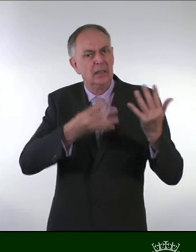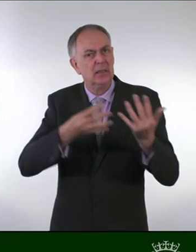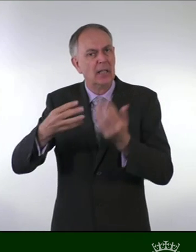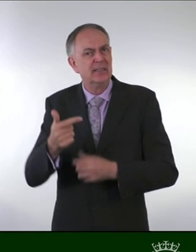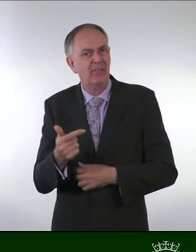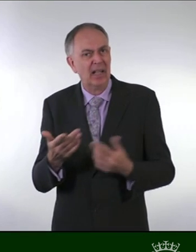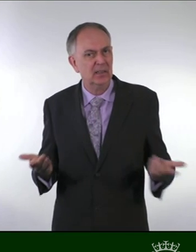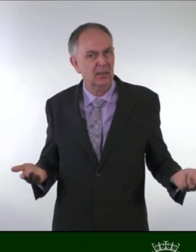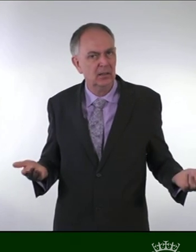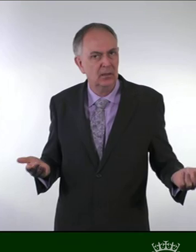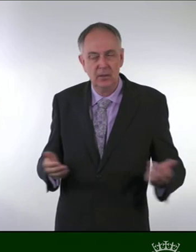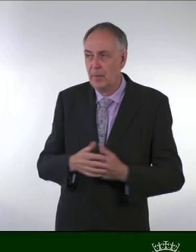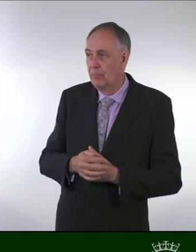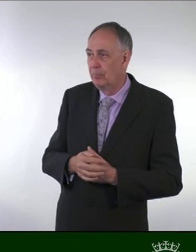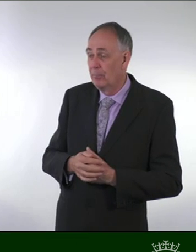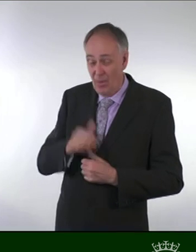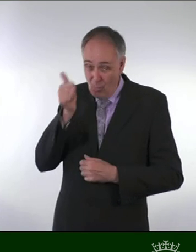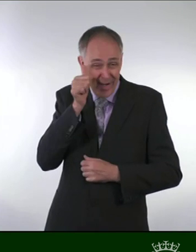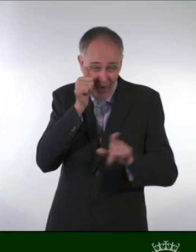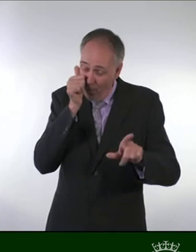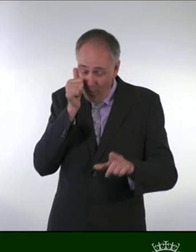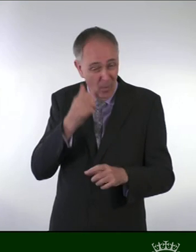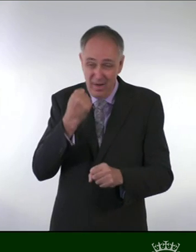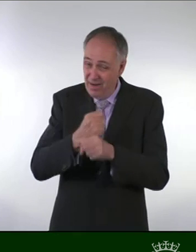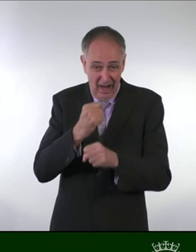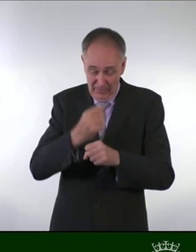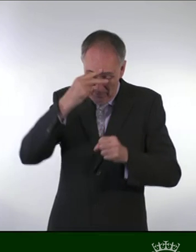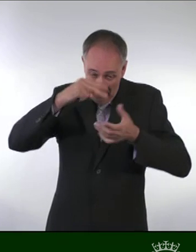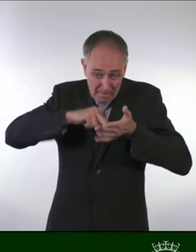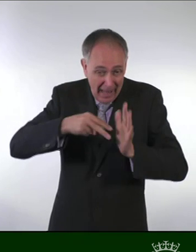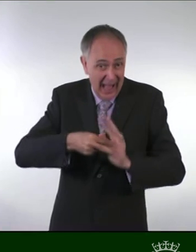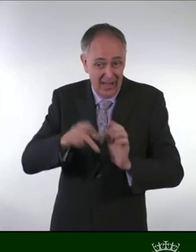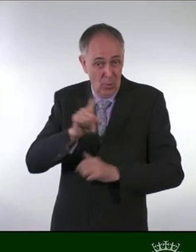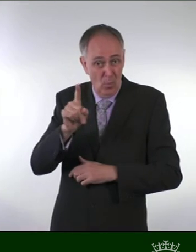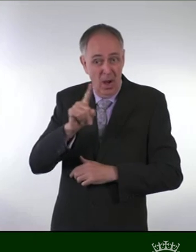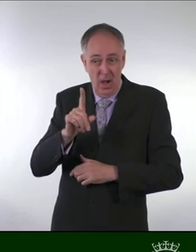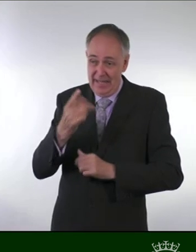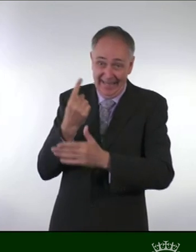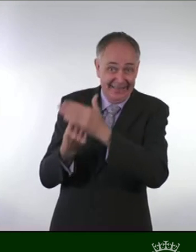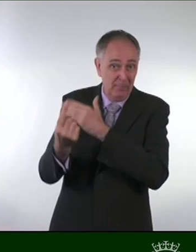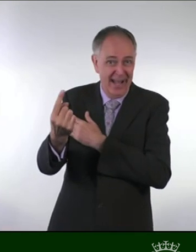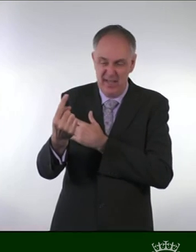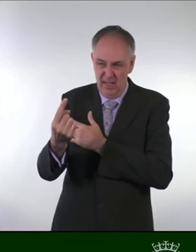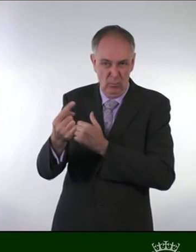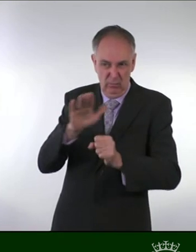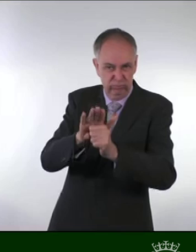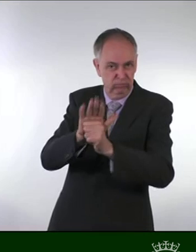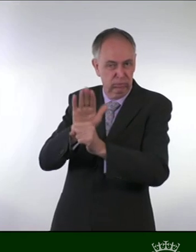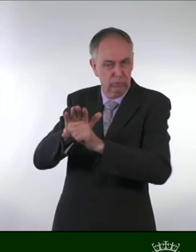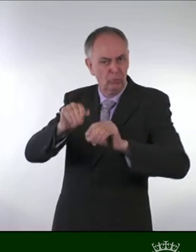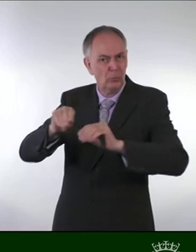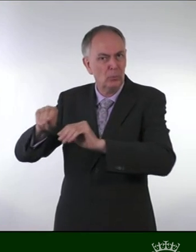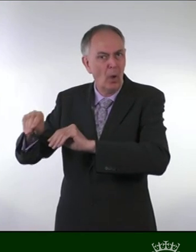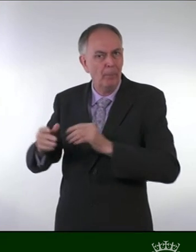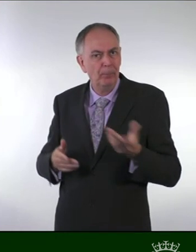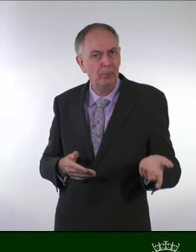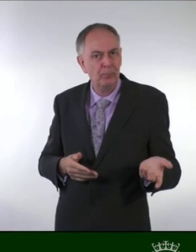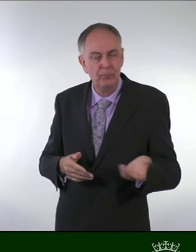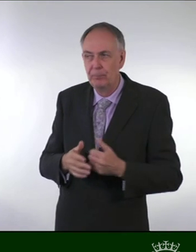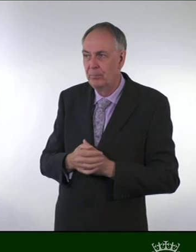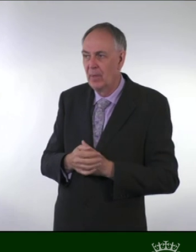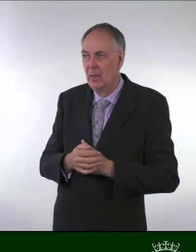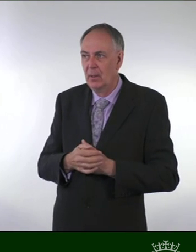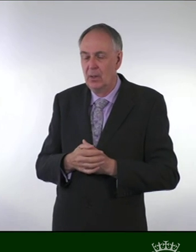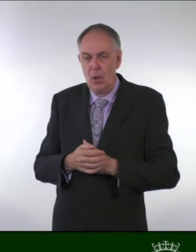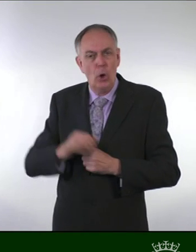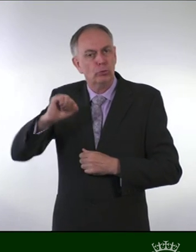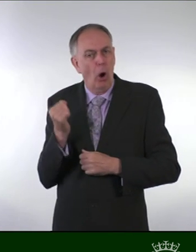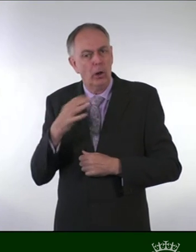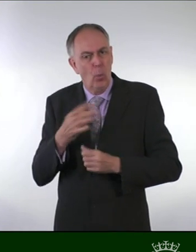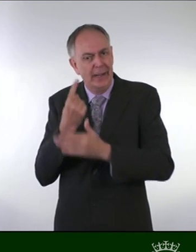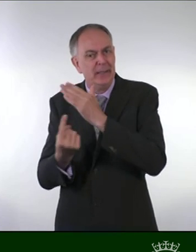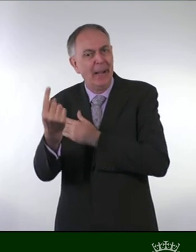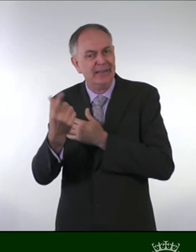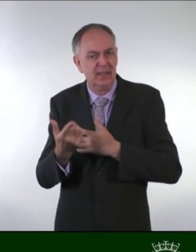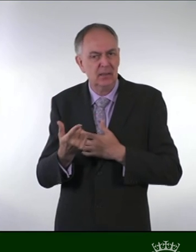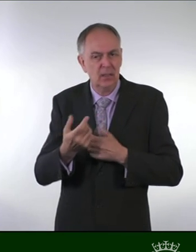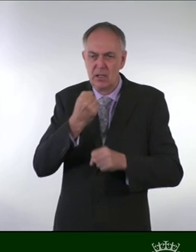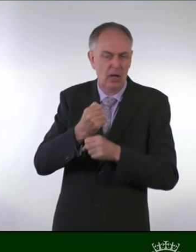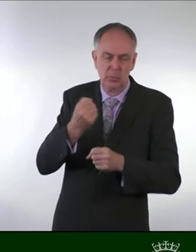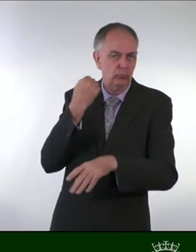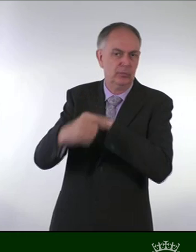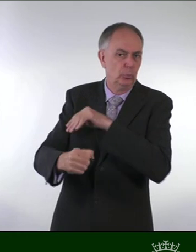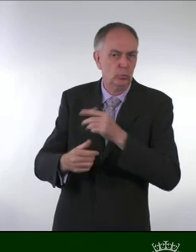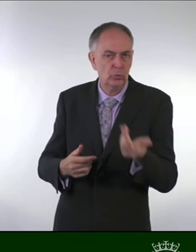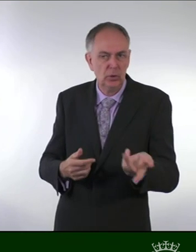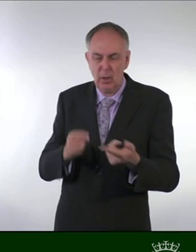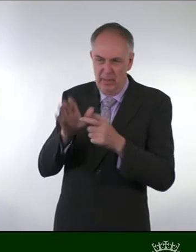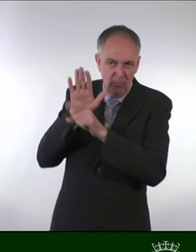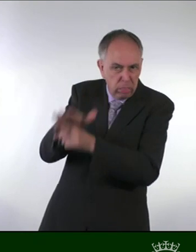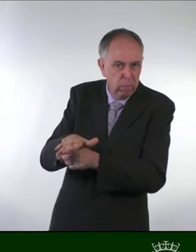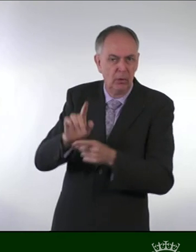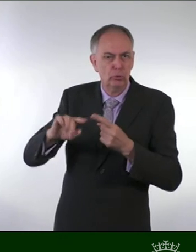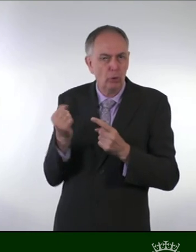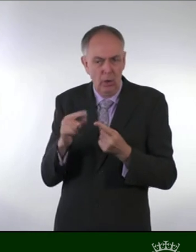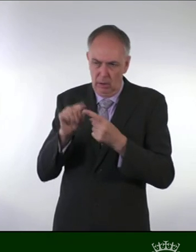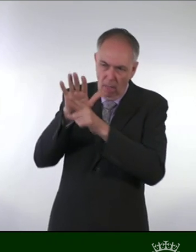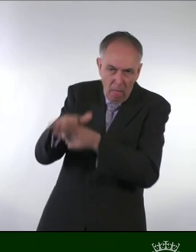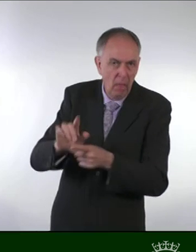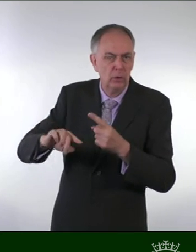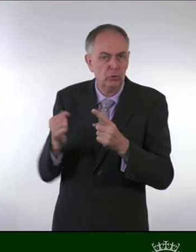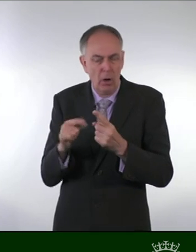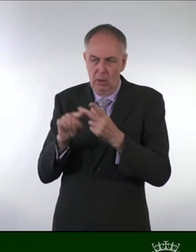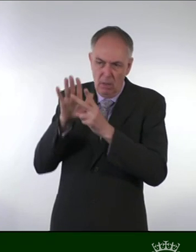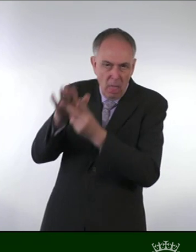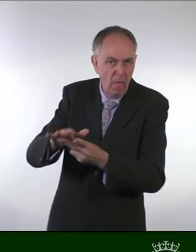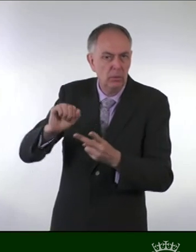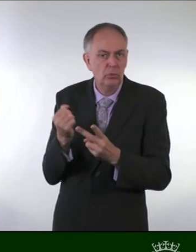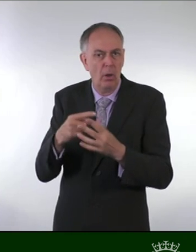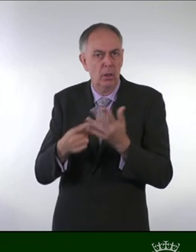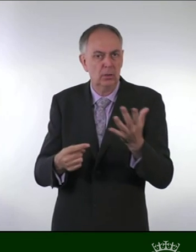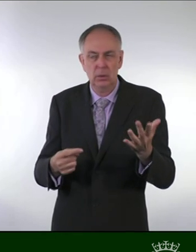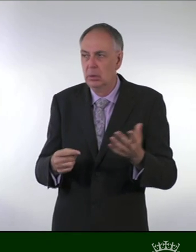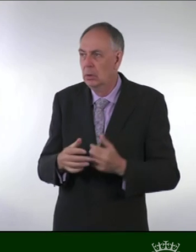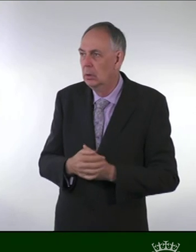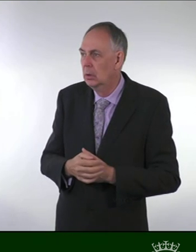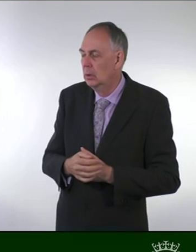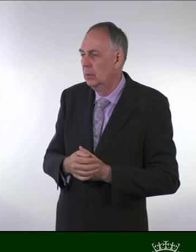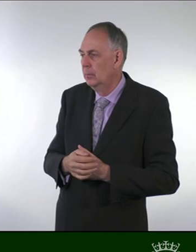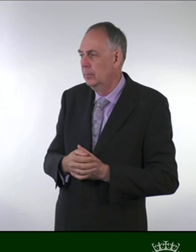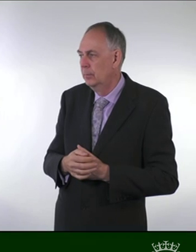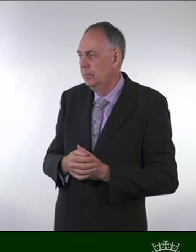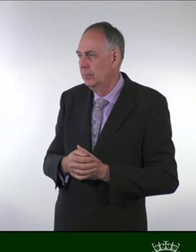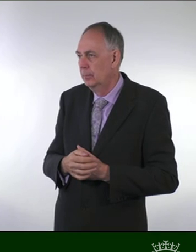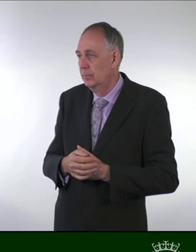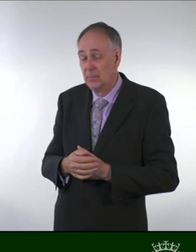We know that this Government are undertaking a full-scale assault on devolution: a Brexit settlement that Scotland rejected is being imposed on Scotland, an immigration system that Scotland rejected is being imposed on Scotland, and a decade of Tory government that Scotland rejected has been imposed on Scotland.